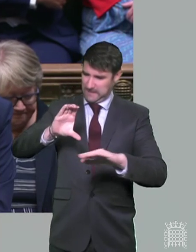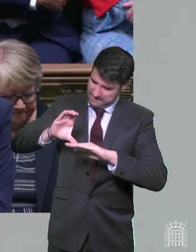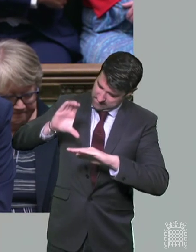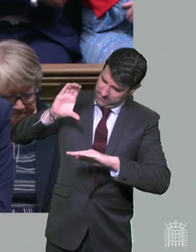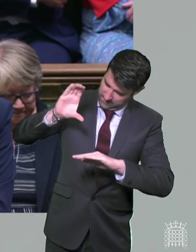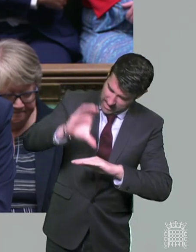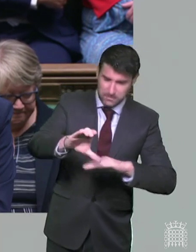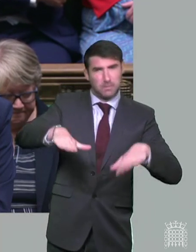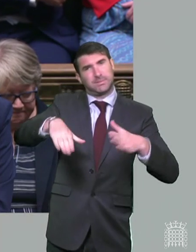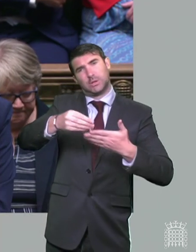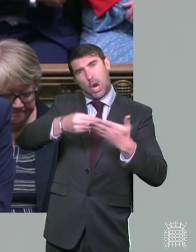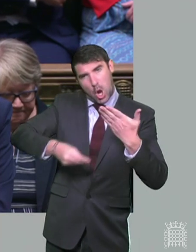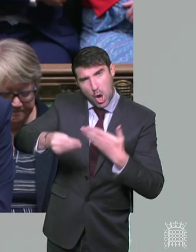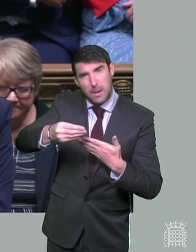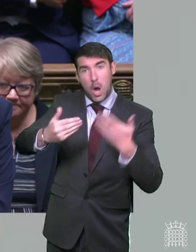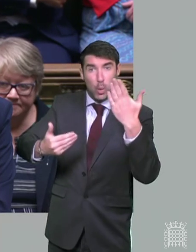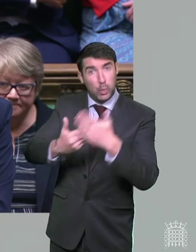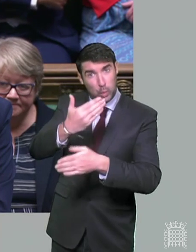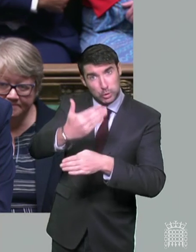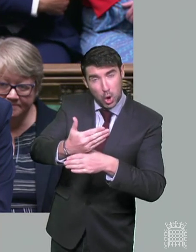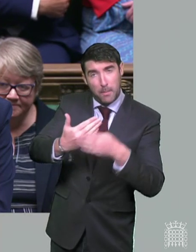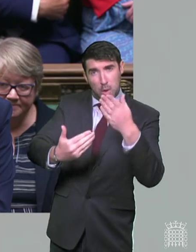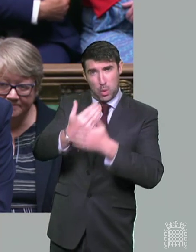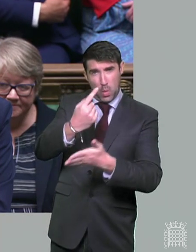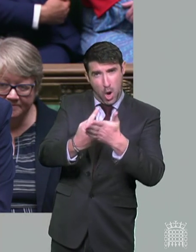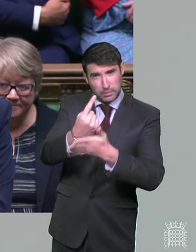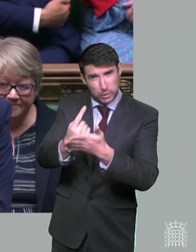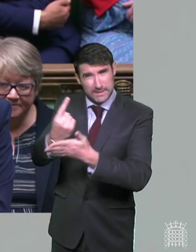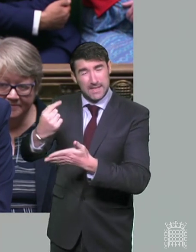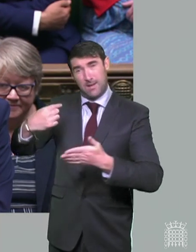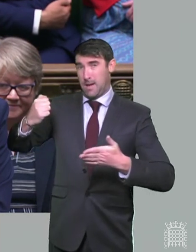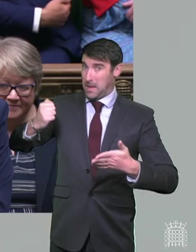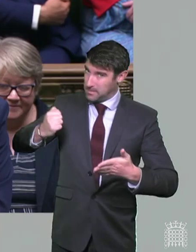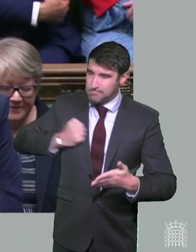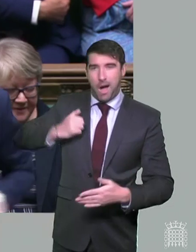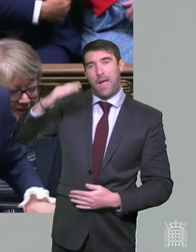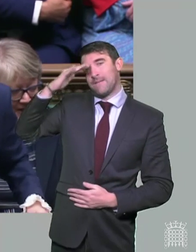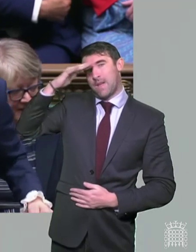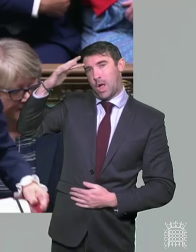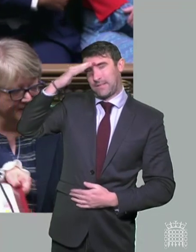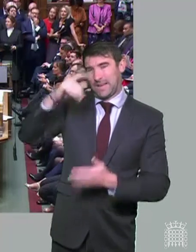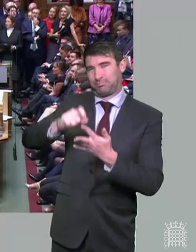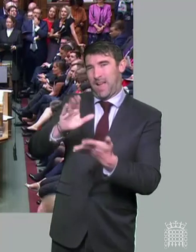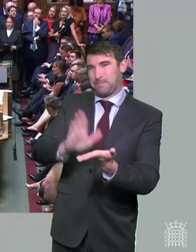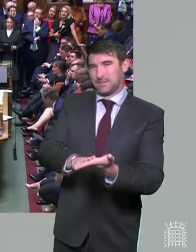We want new jobs and new opportunities, and that is what I will deliver as Prime Minister.